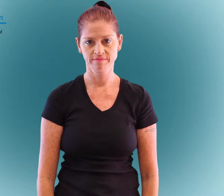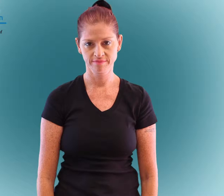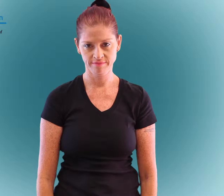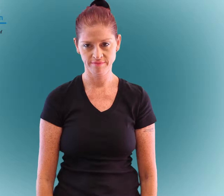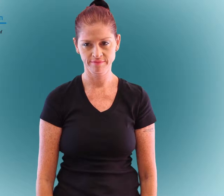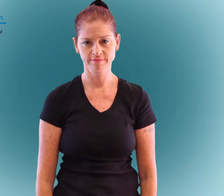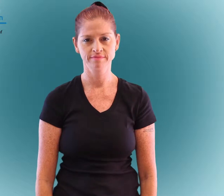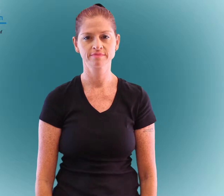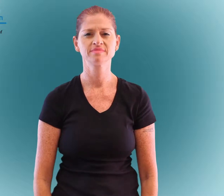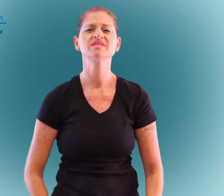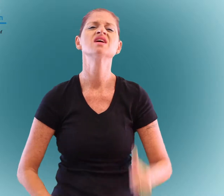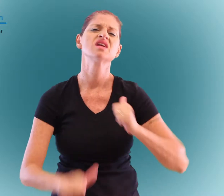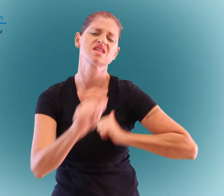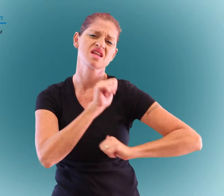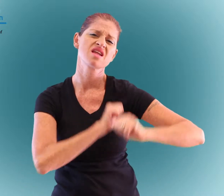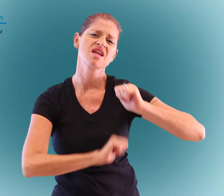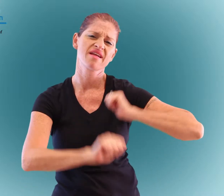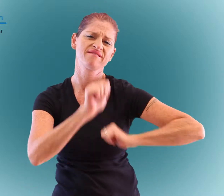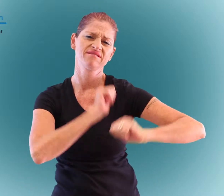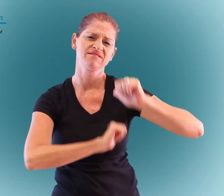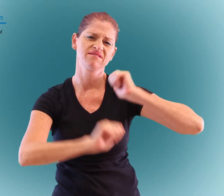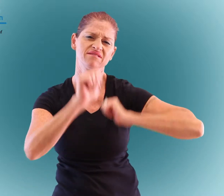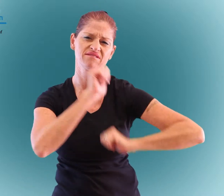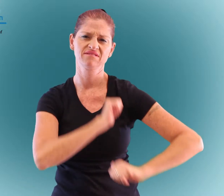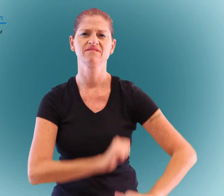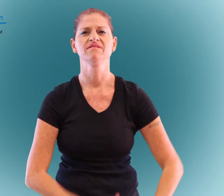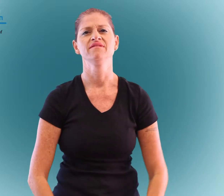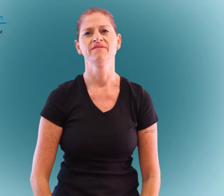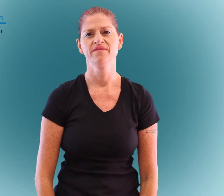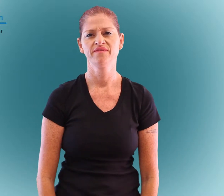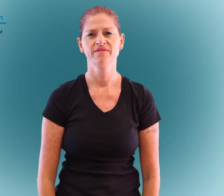כאב